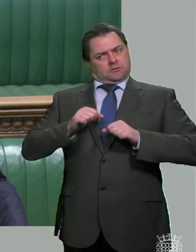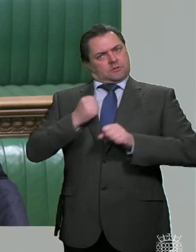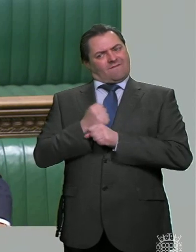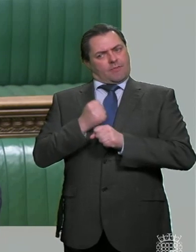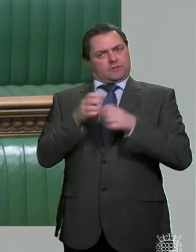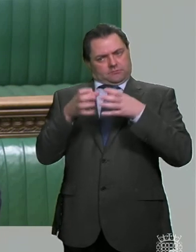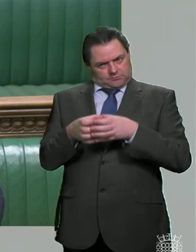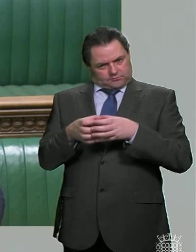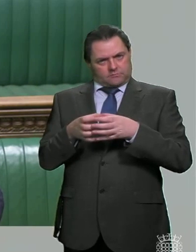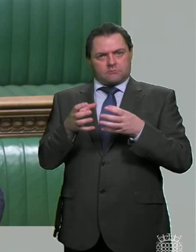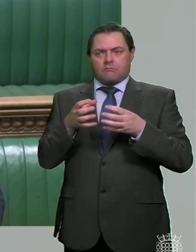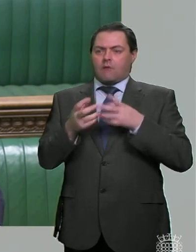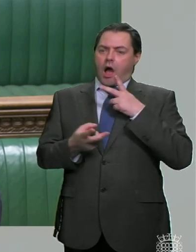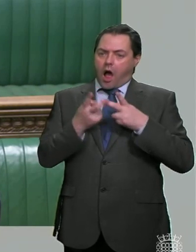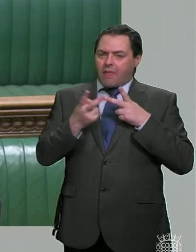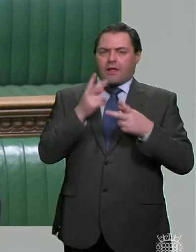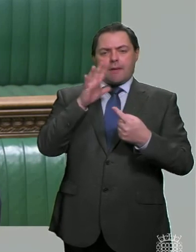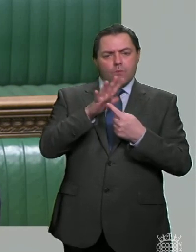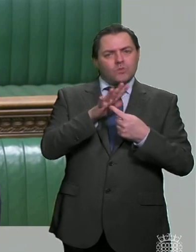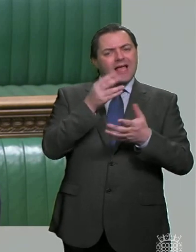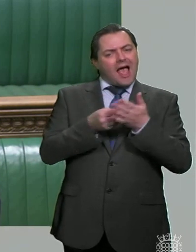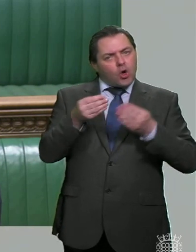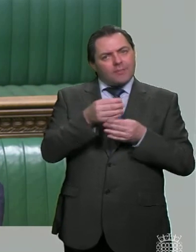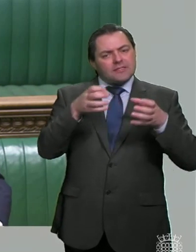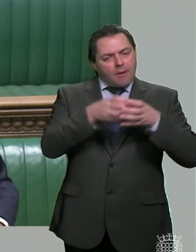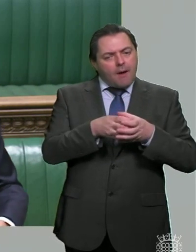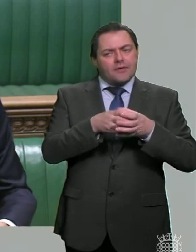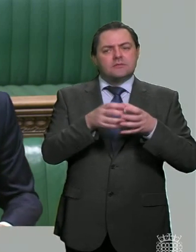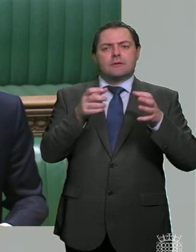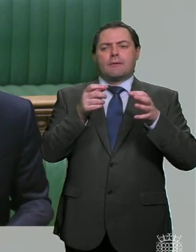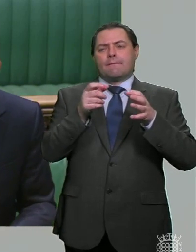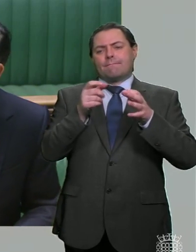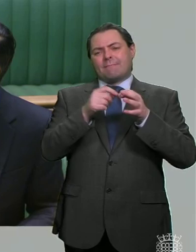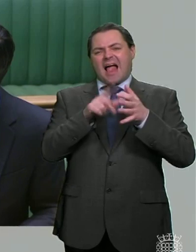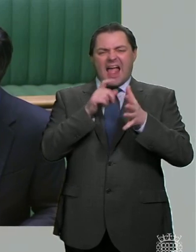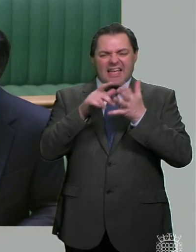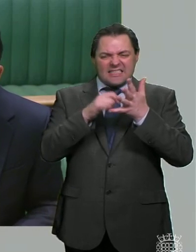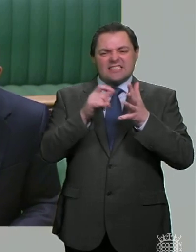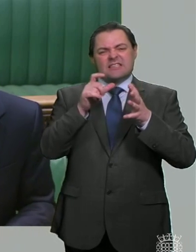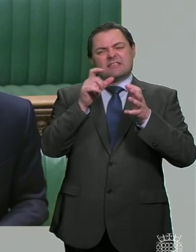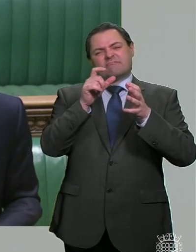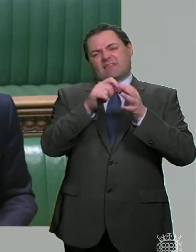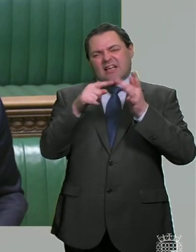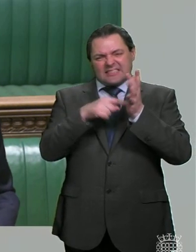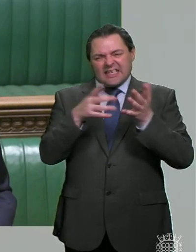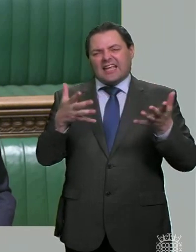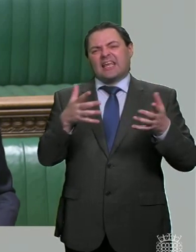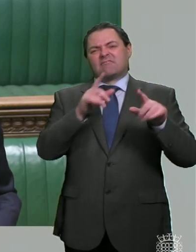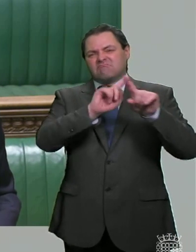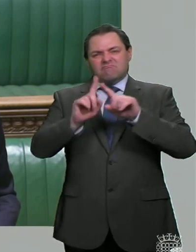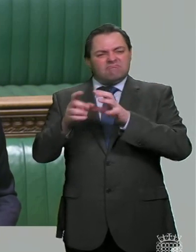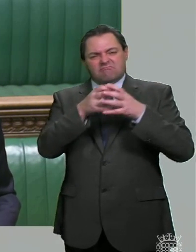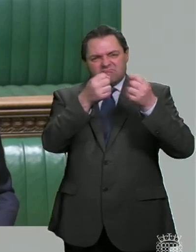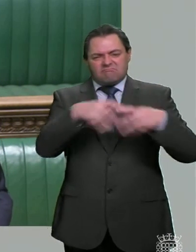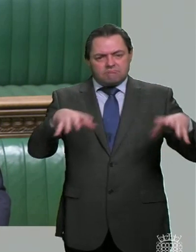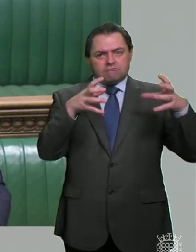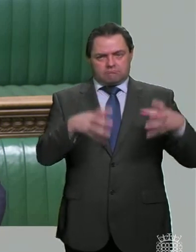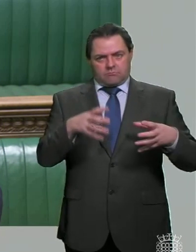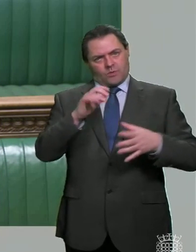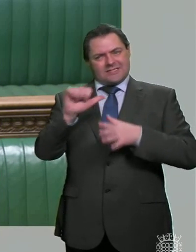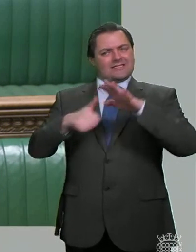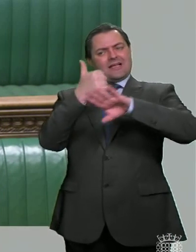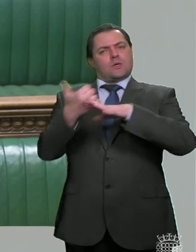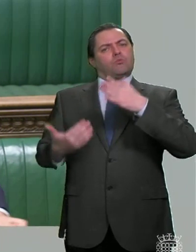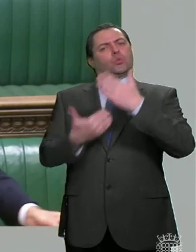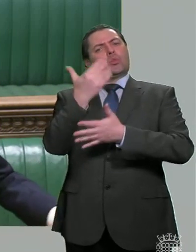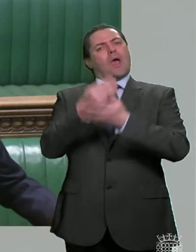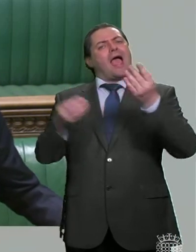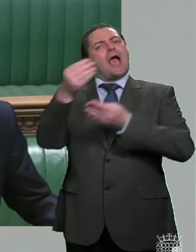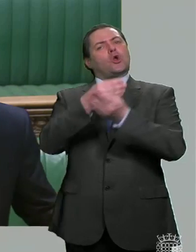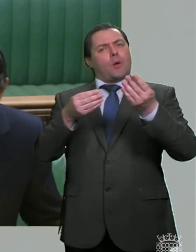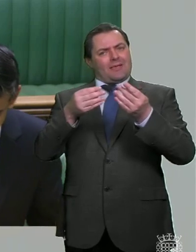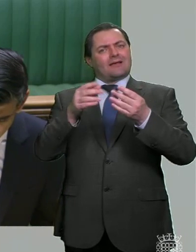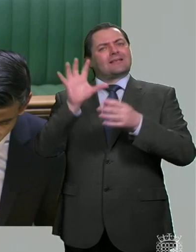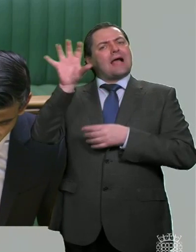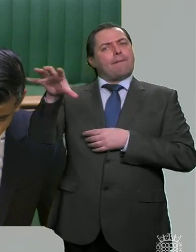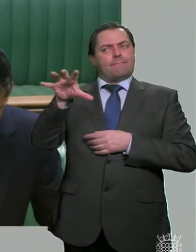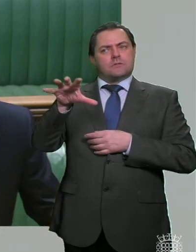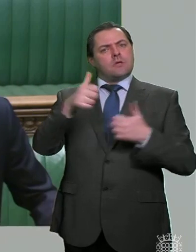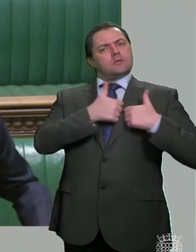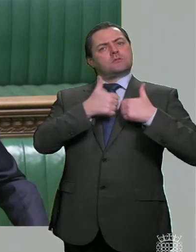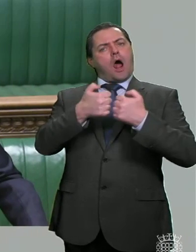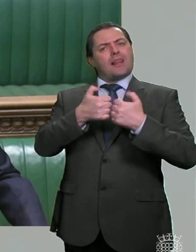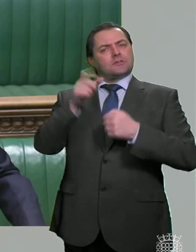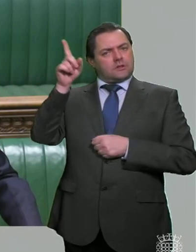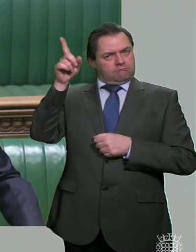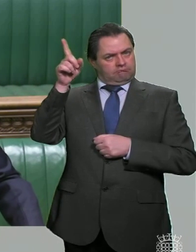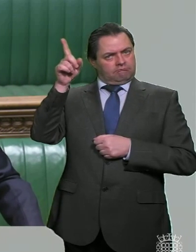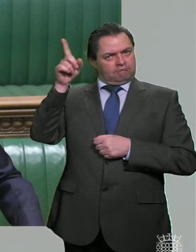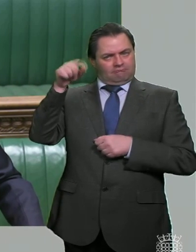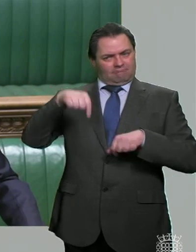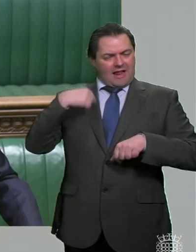Along with the other critical economic Departments, including the Department for Business, Energy and Industrial Strategy, the Department for International Trade and the Ministry of Housing, Communities and Local Government, we will establish a new economic campus in Darlington.